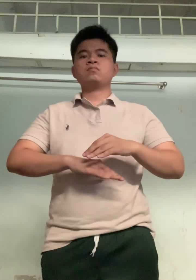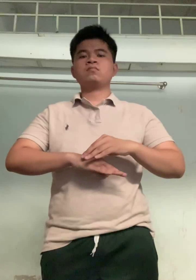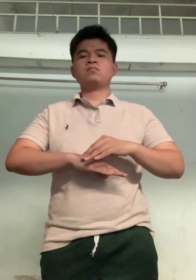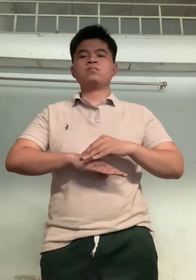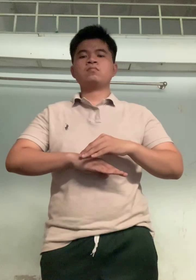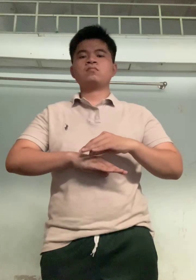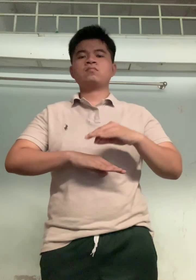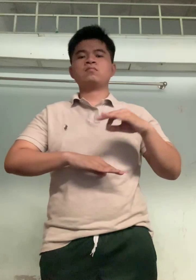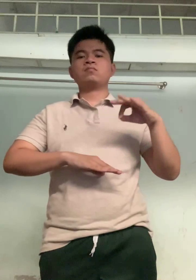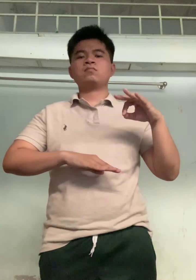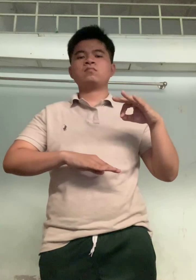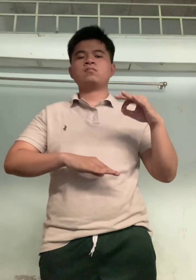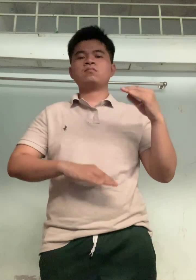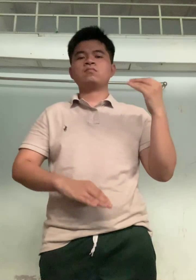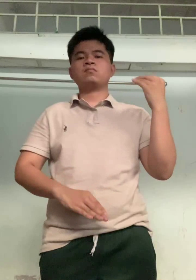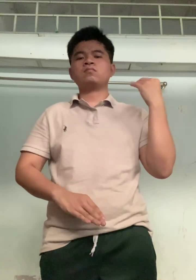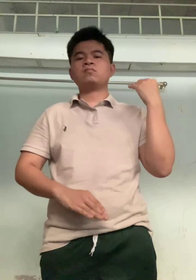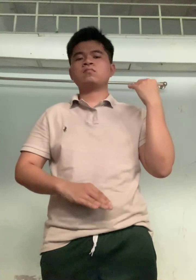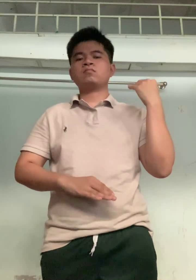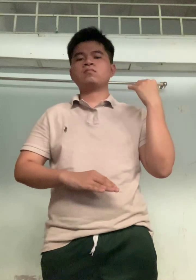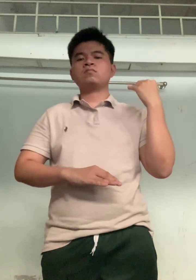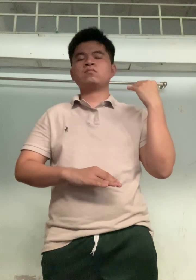tuan truoc